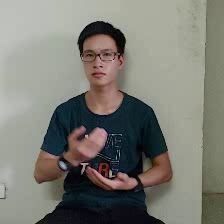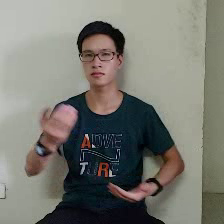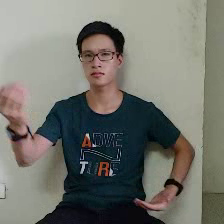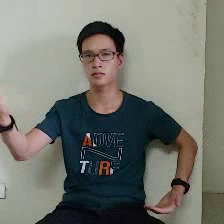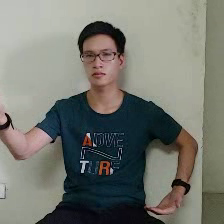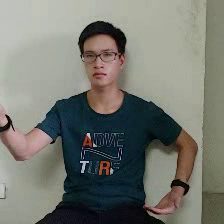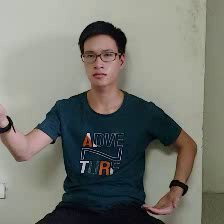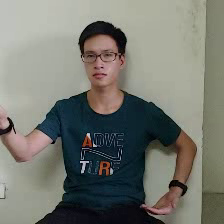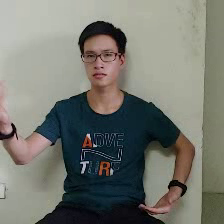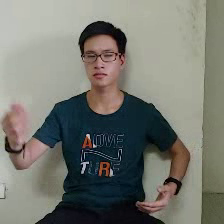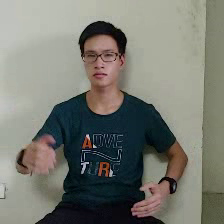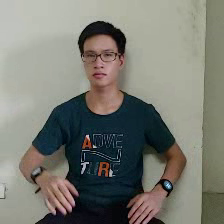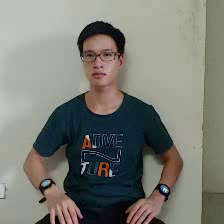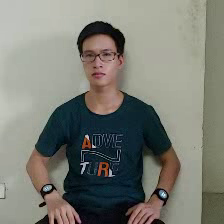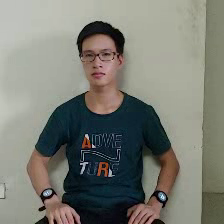Kết hôn